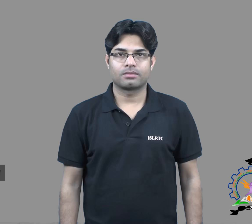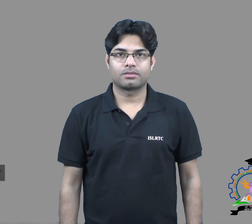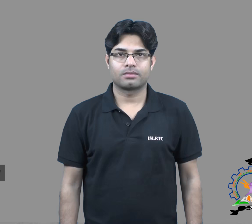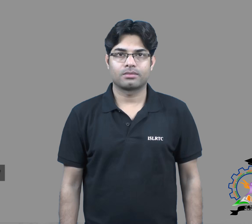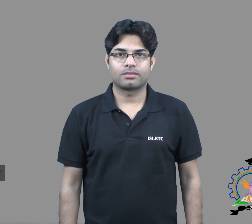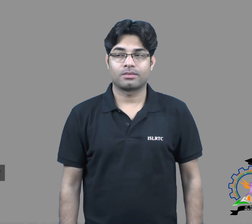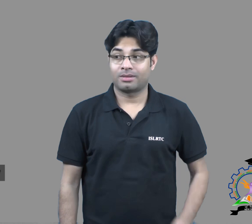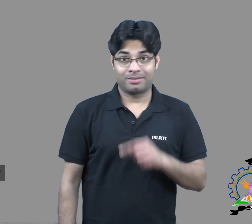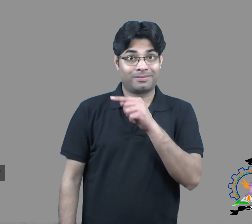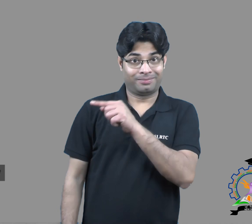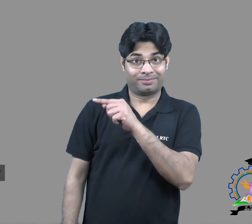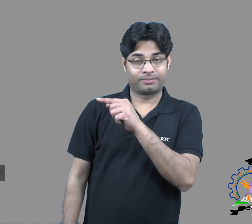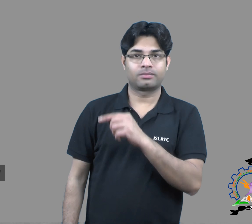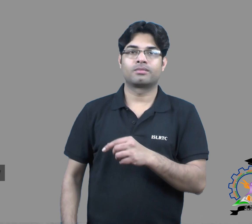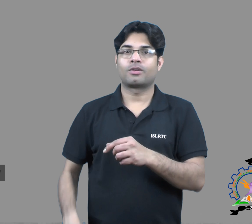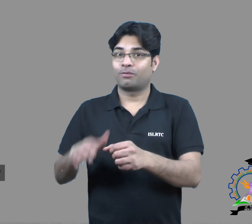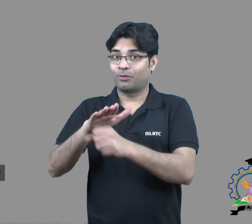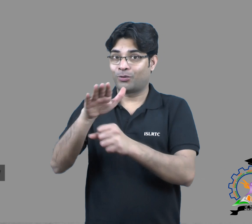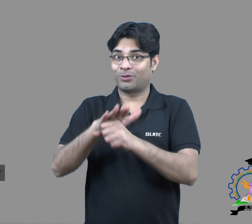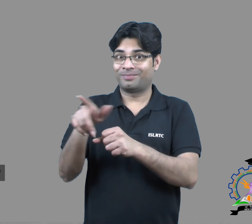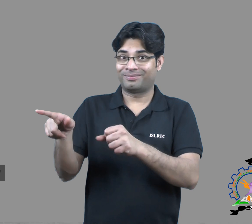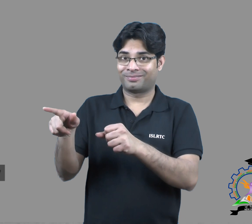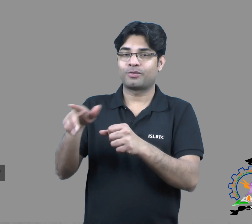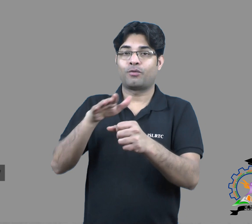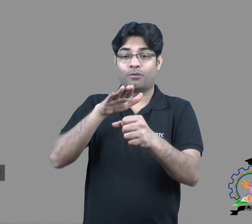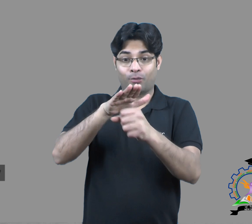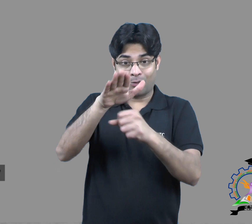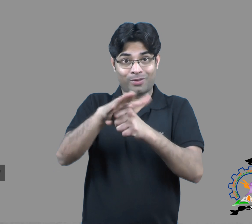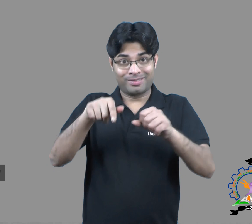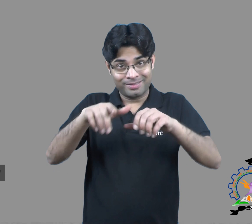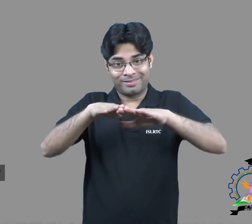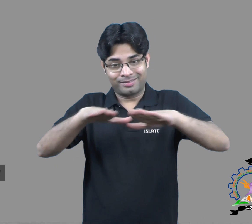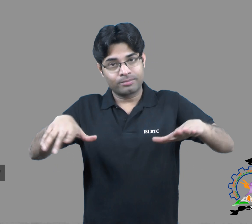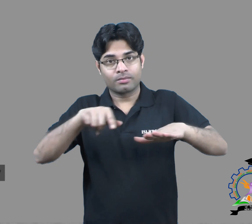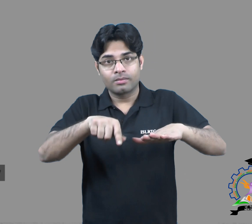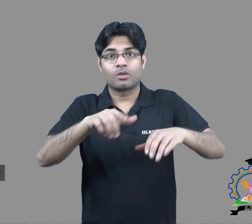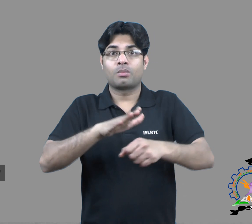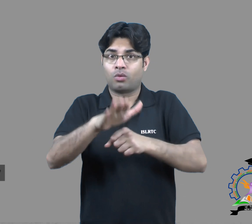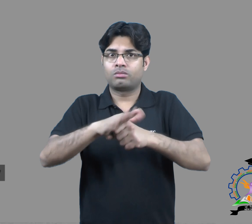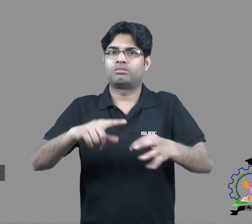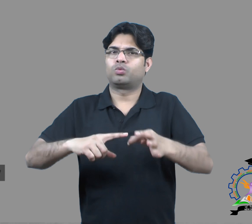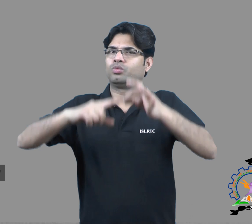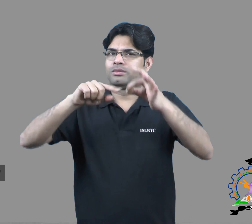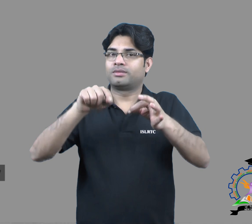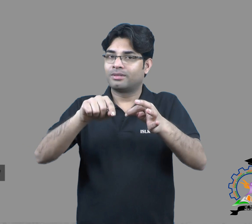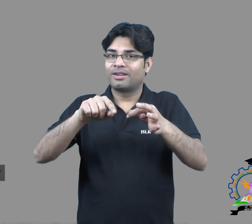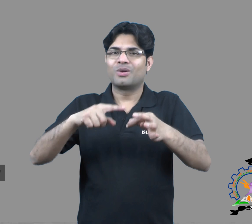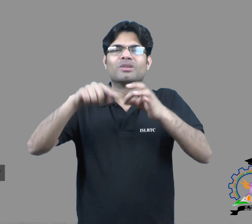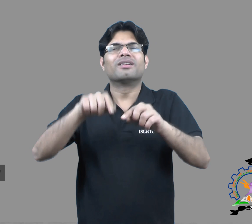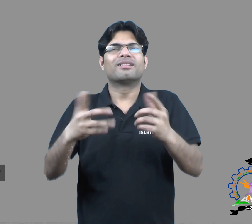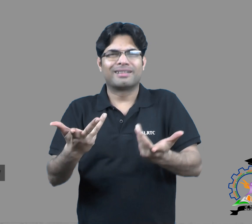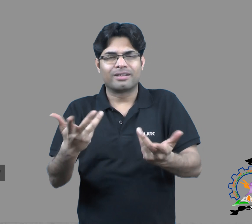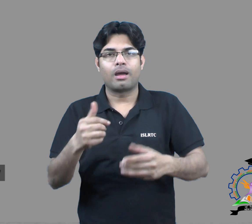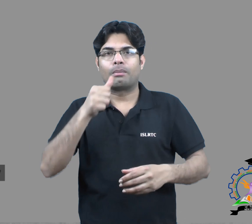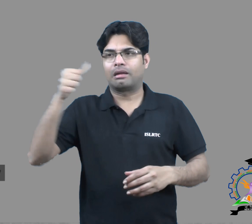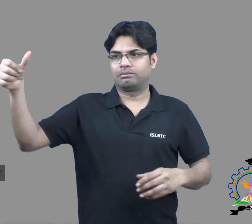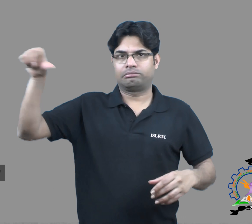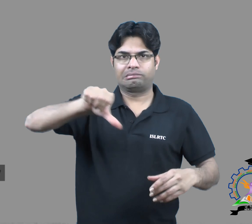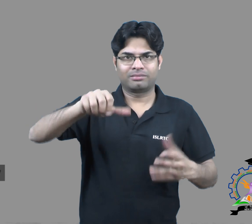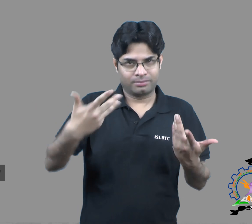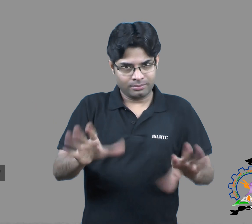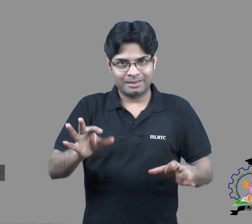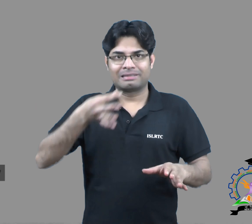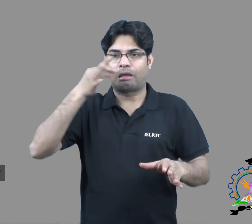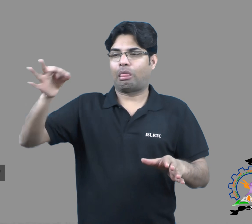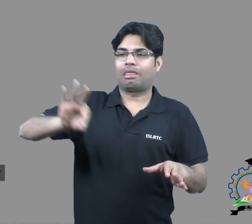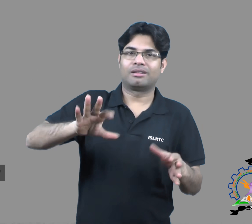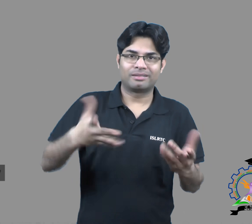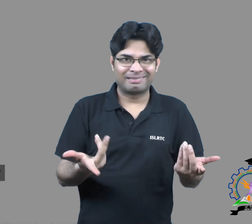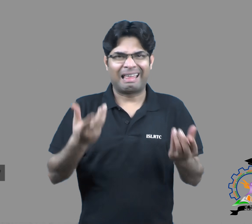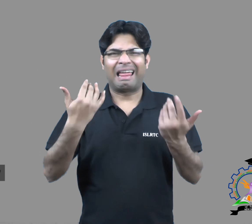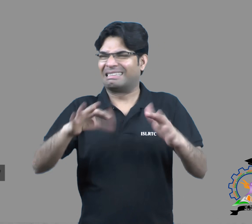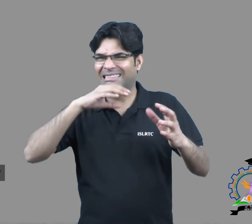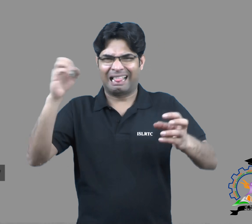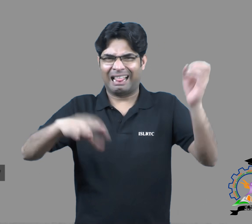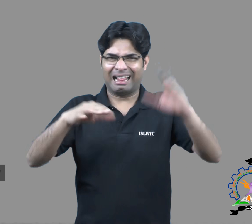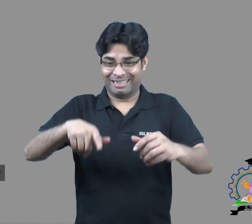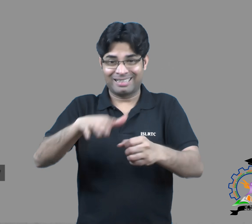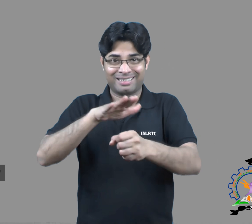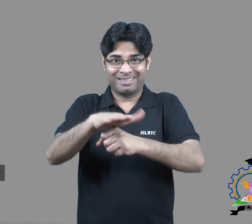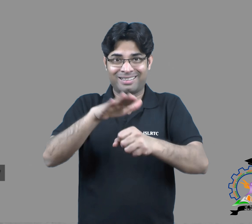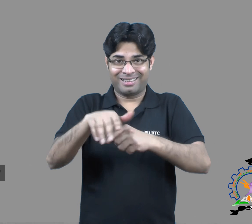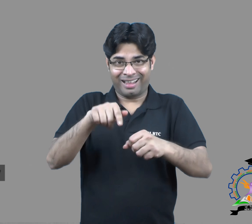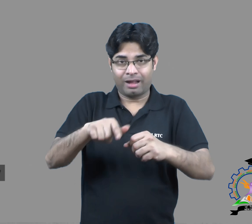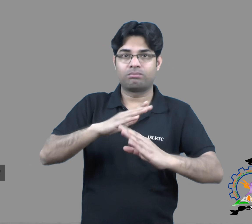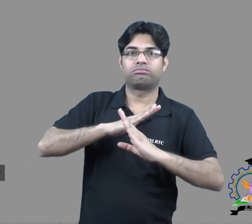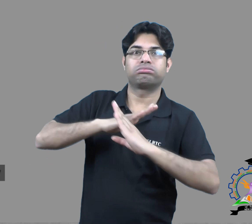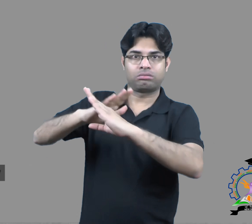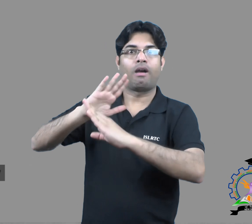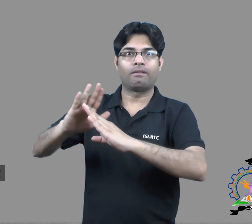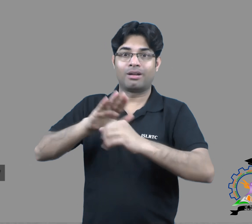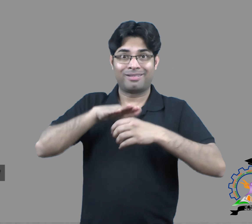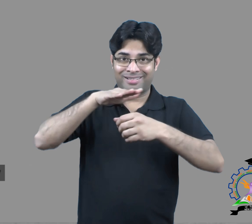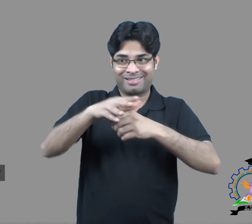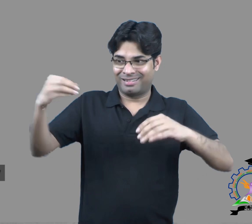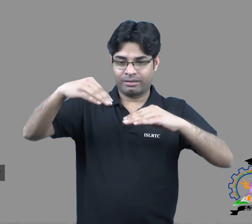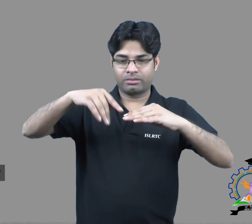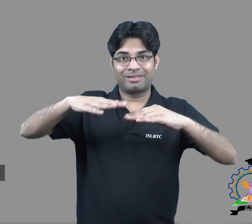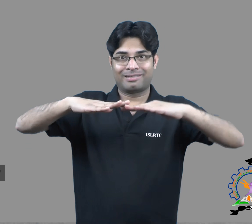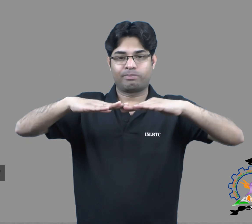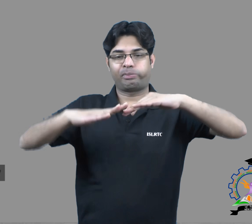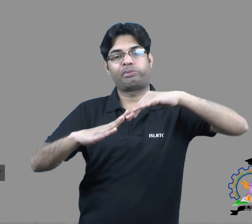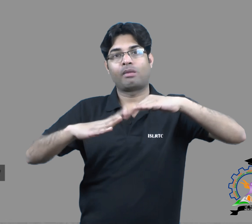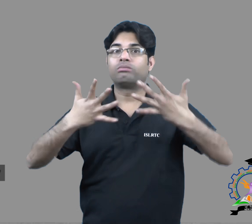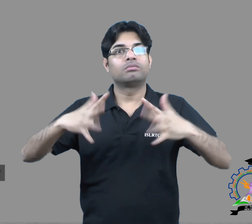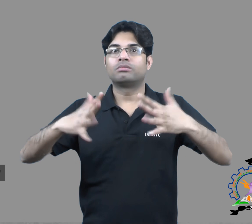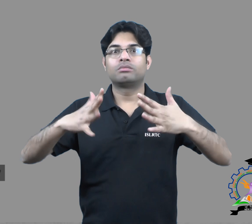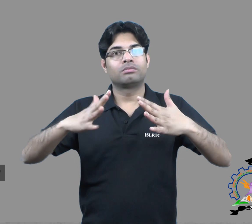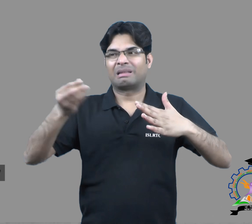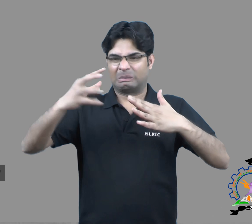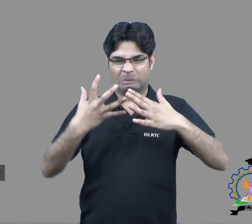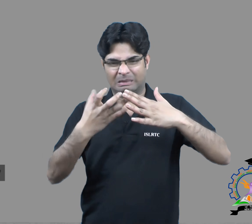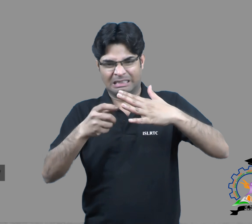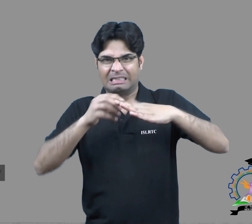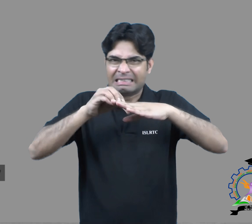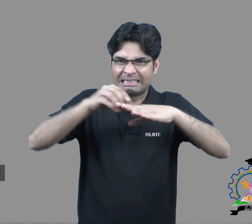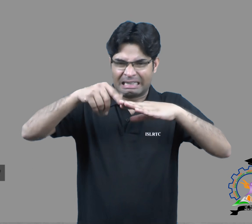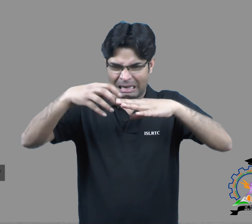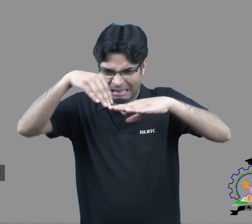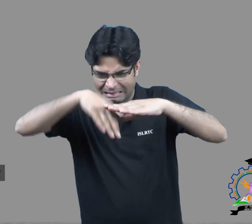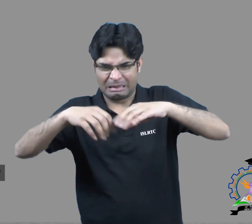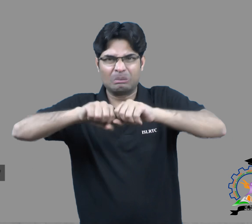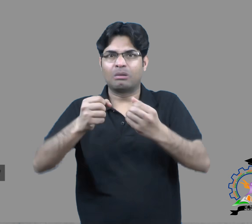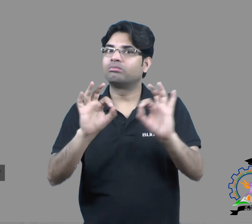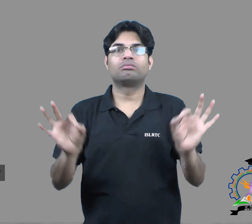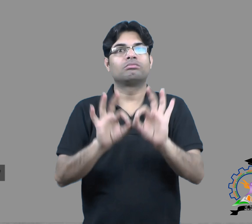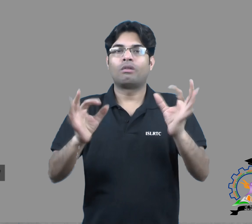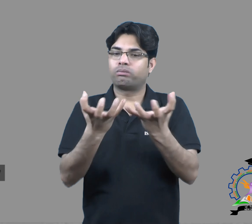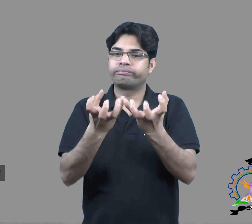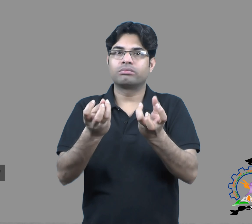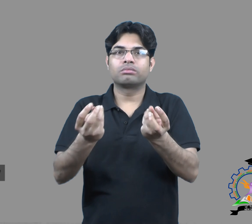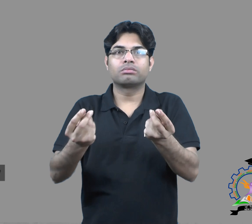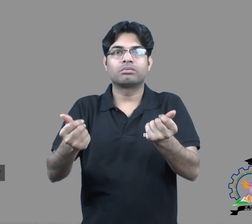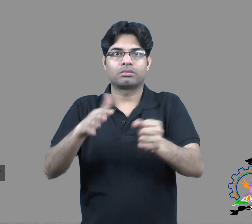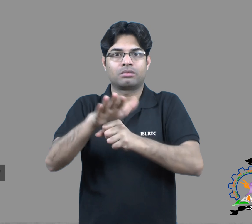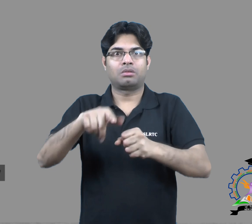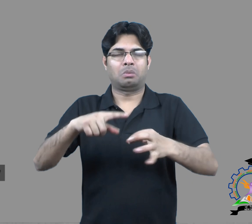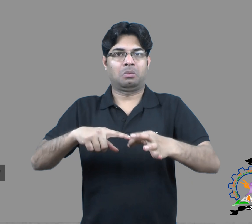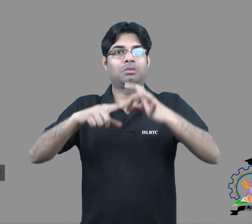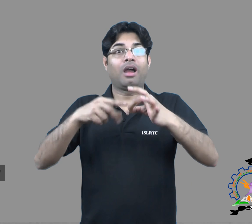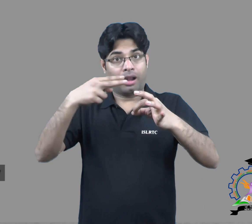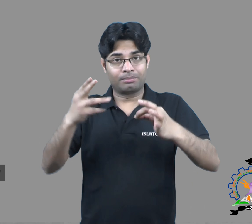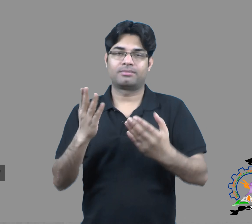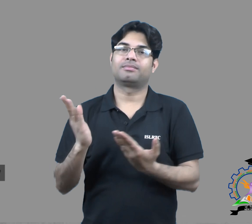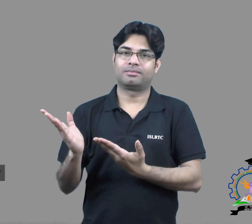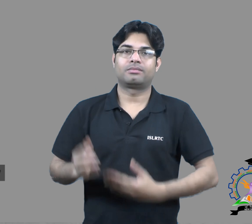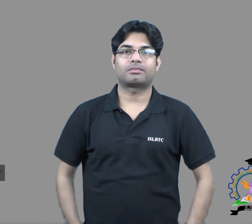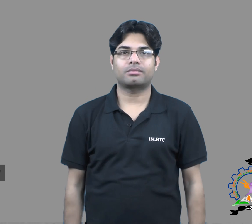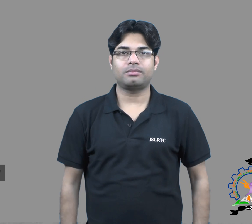Water Permeability